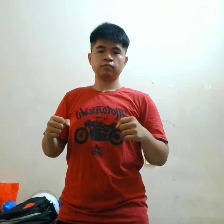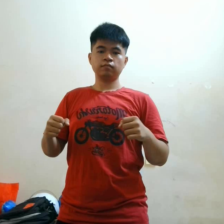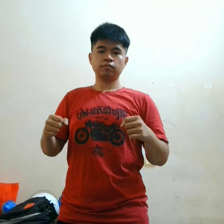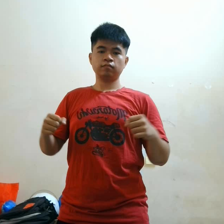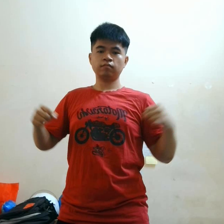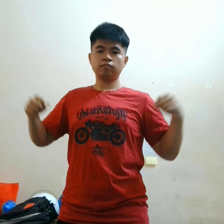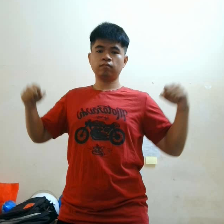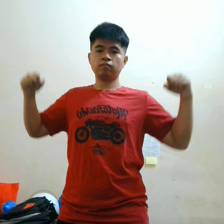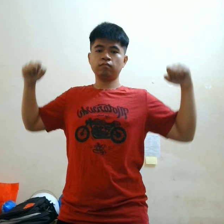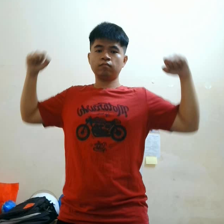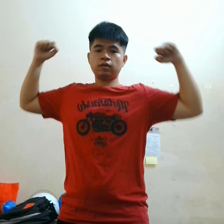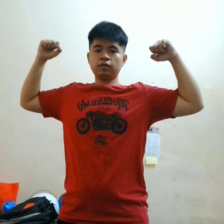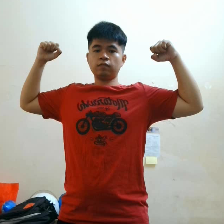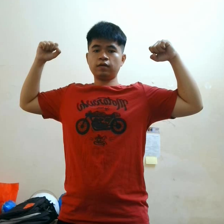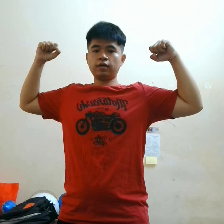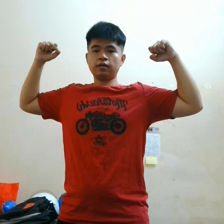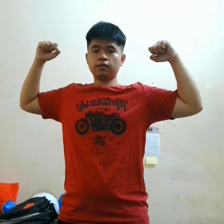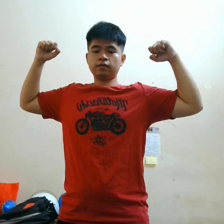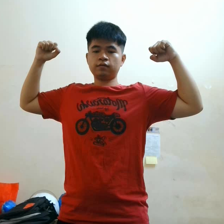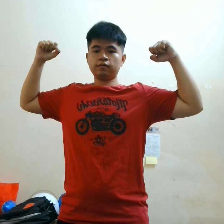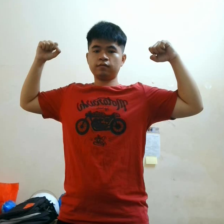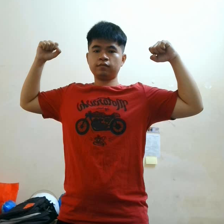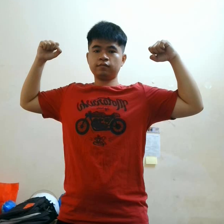minh khoe